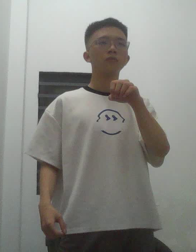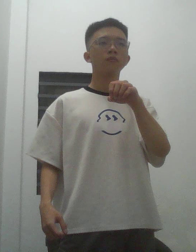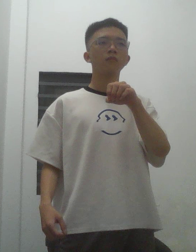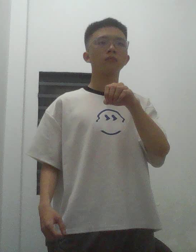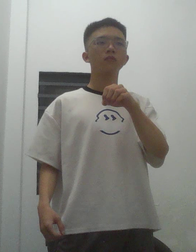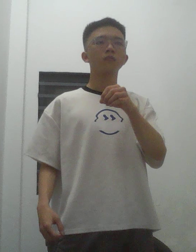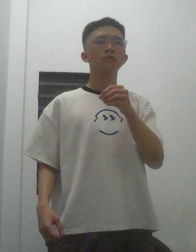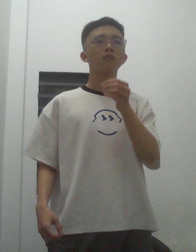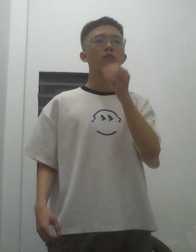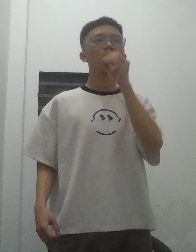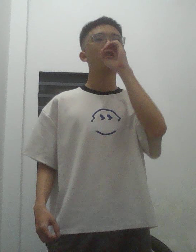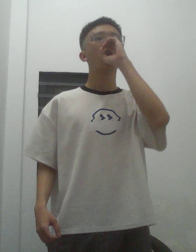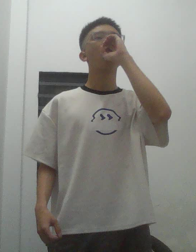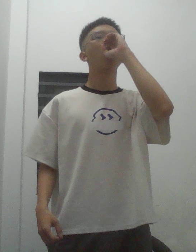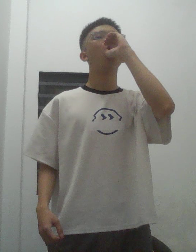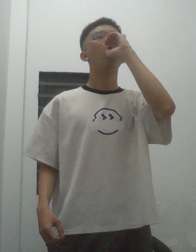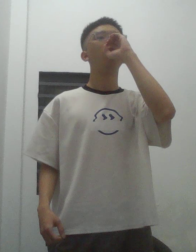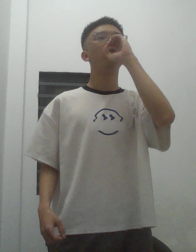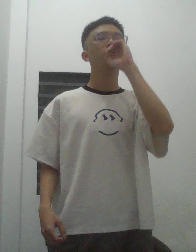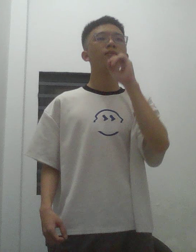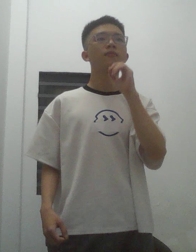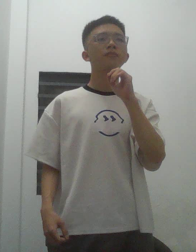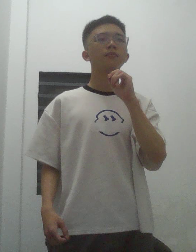uong